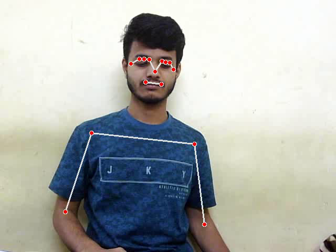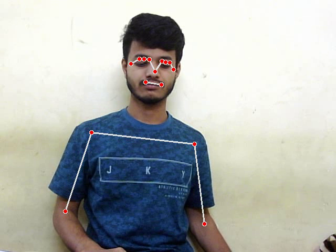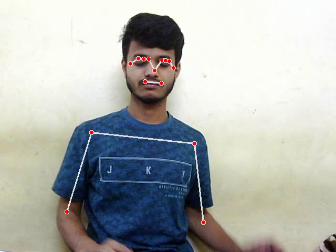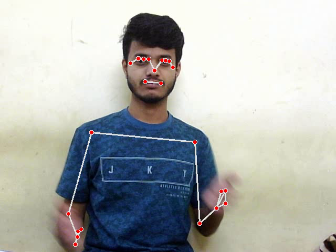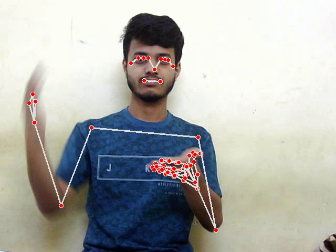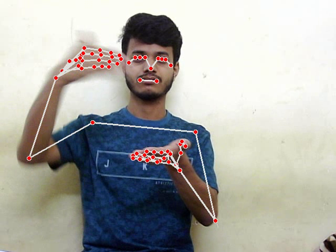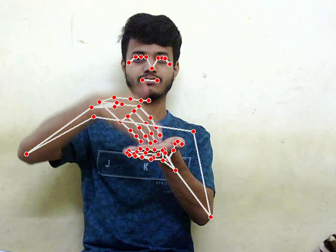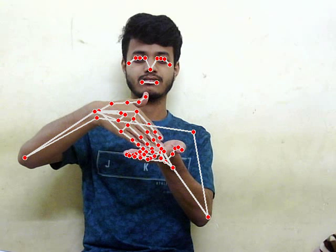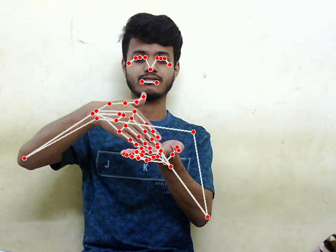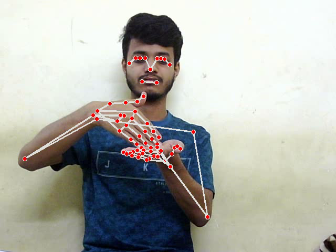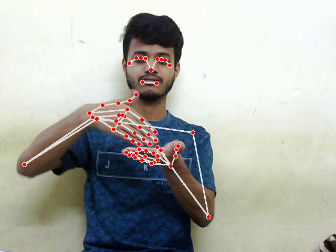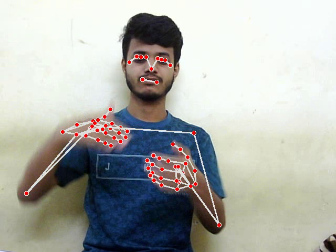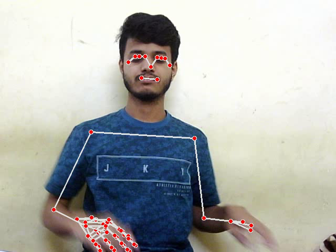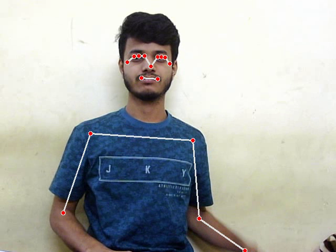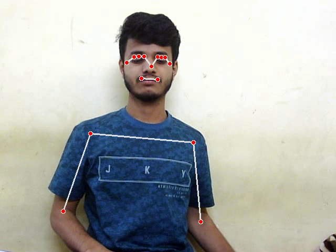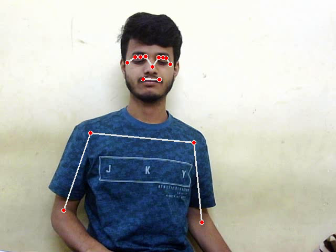again